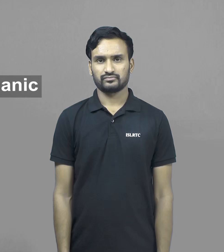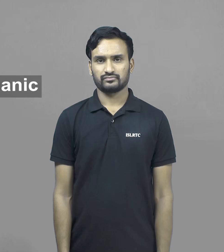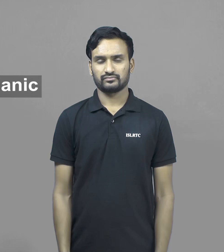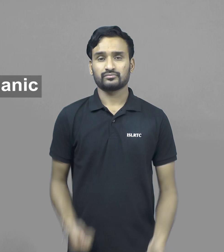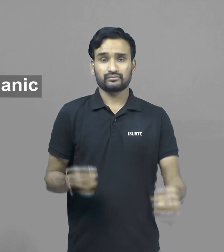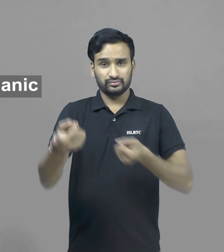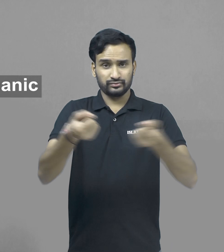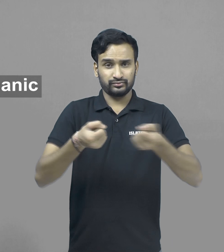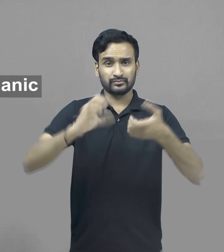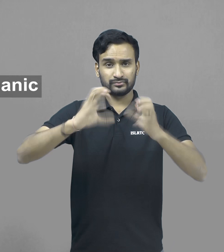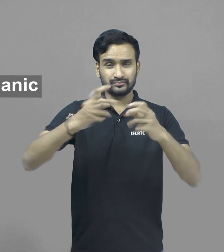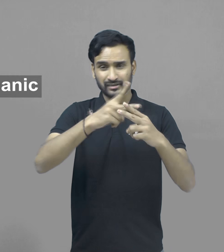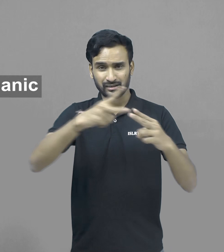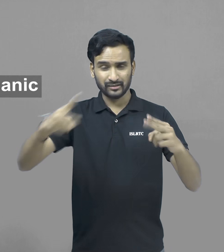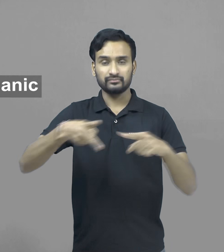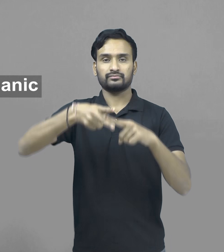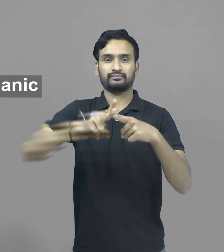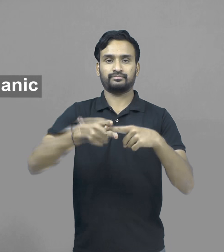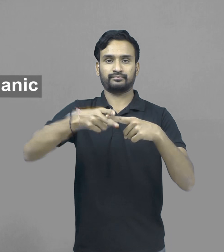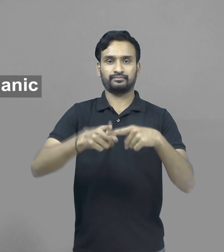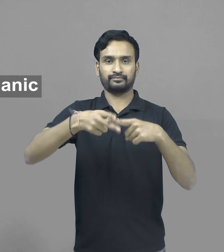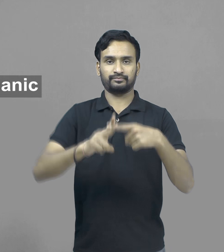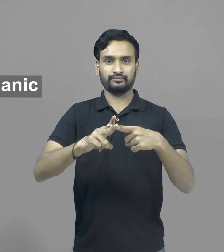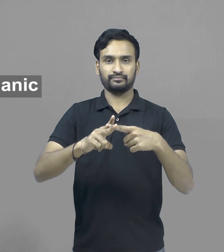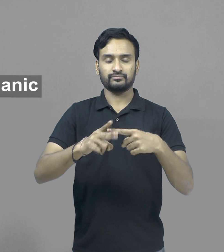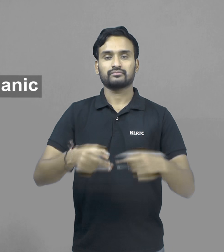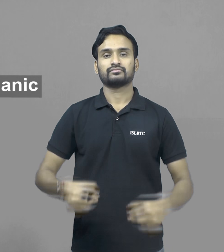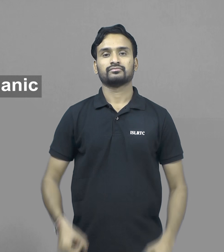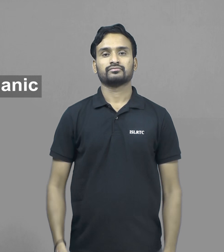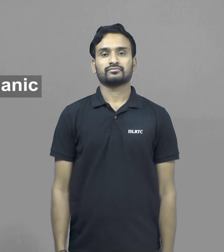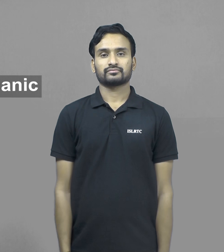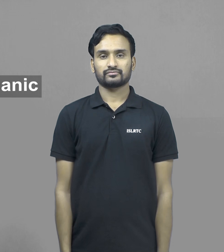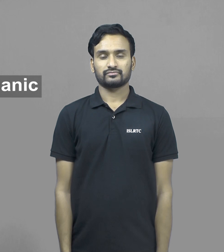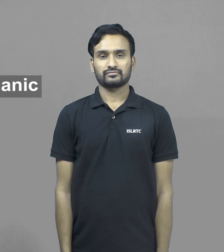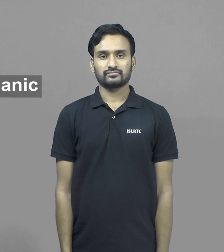Mechanic